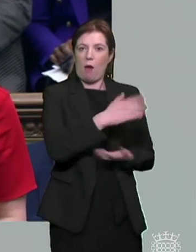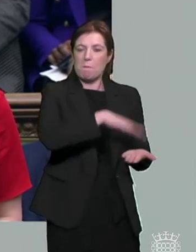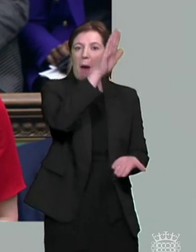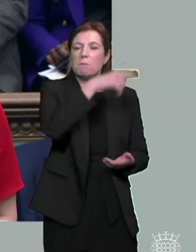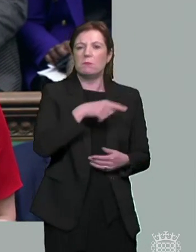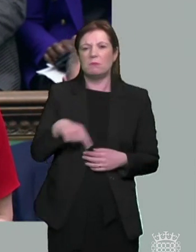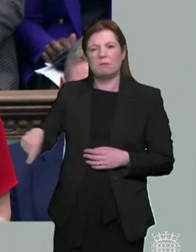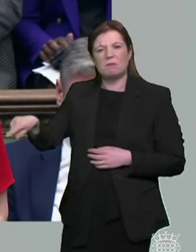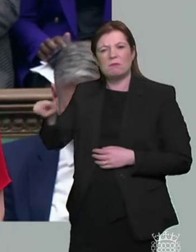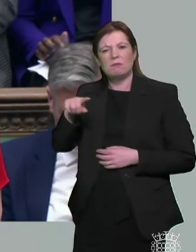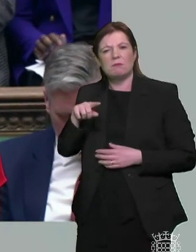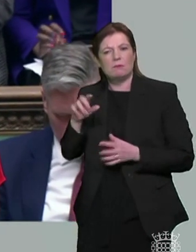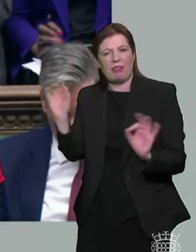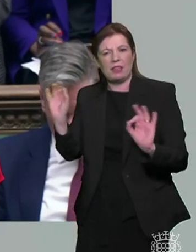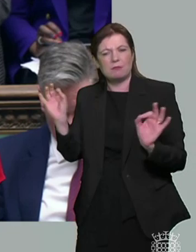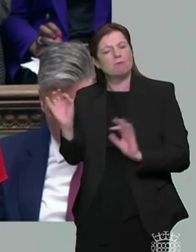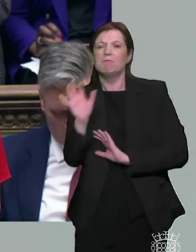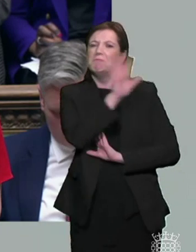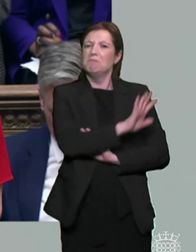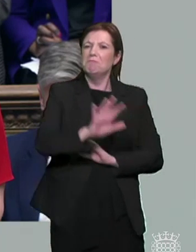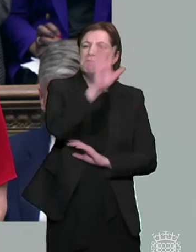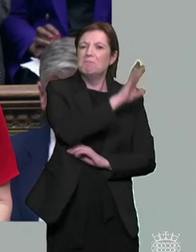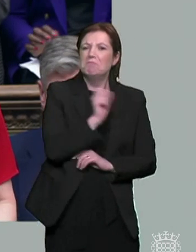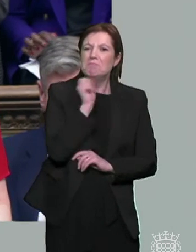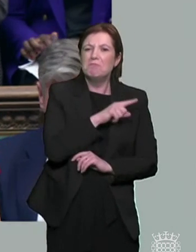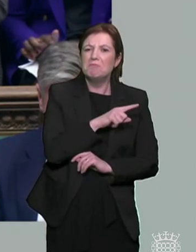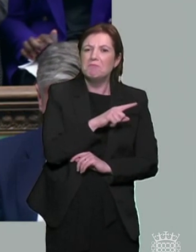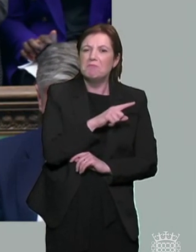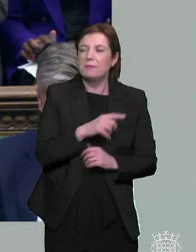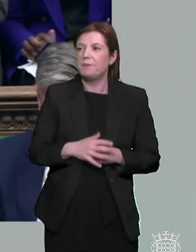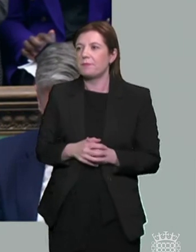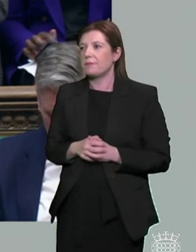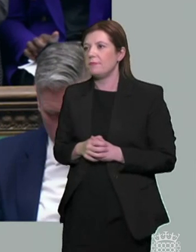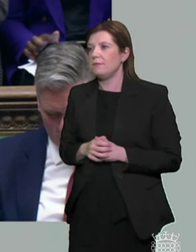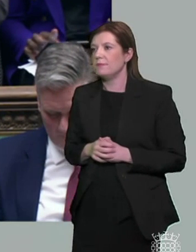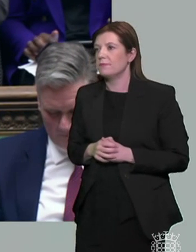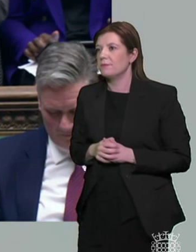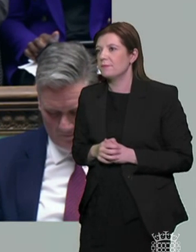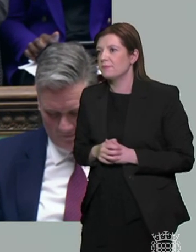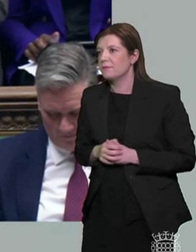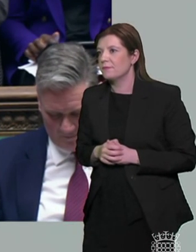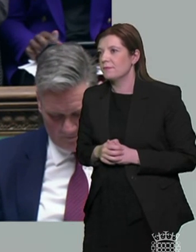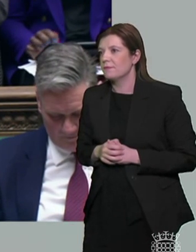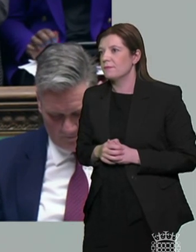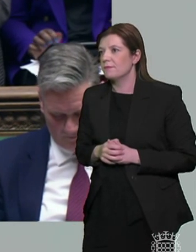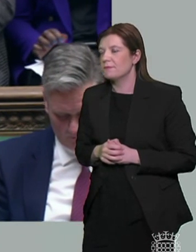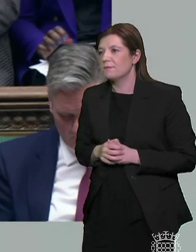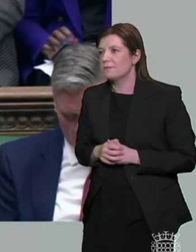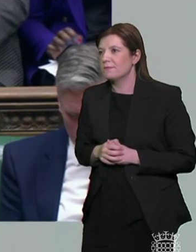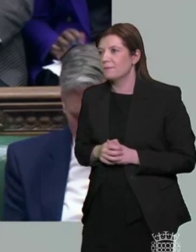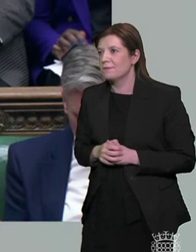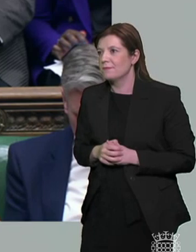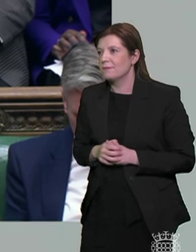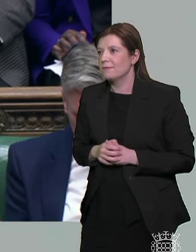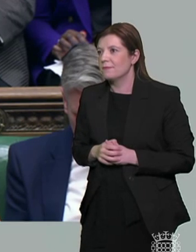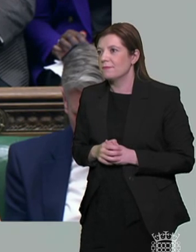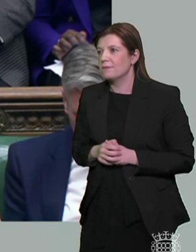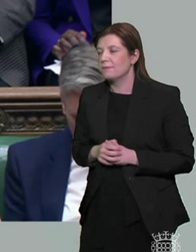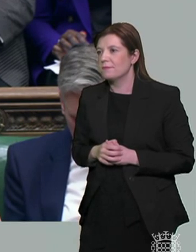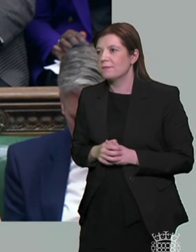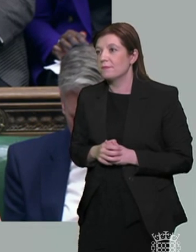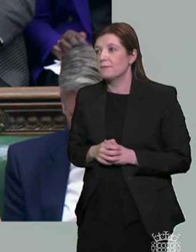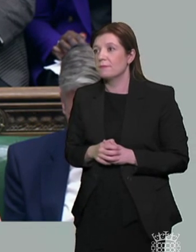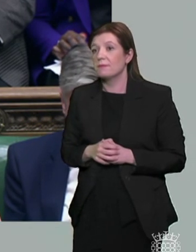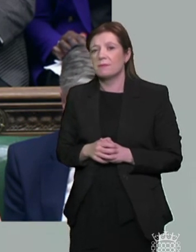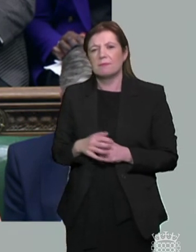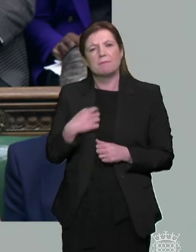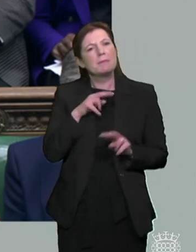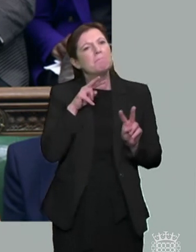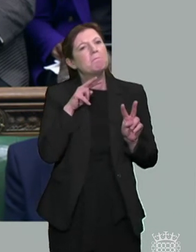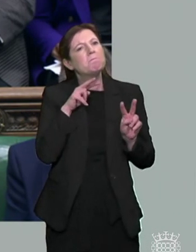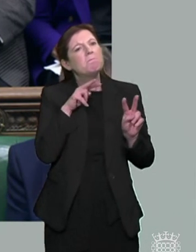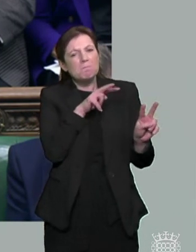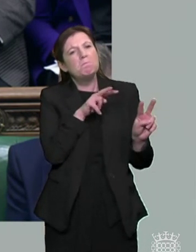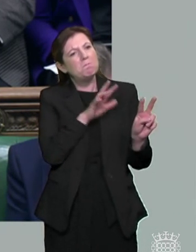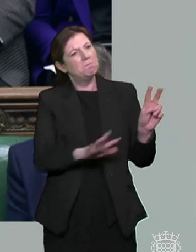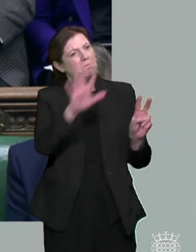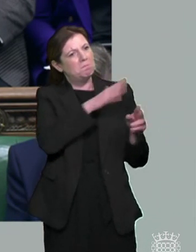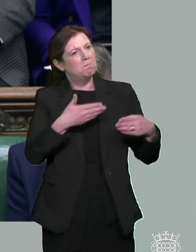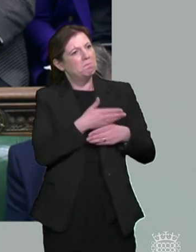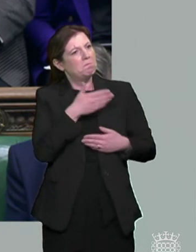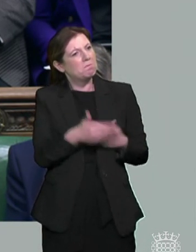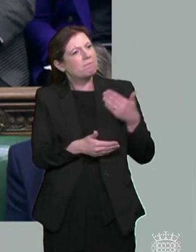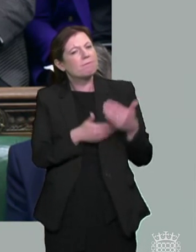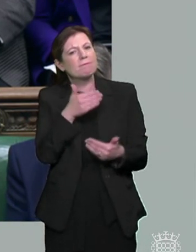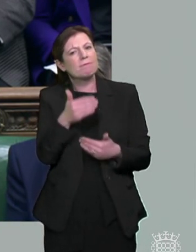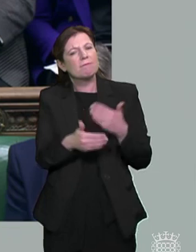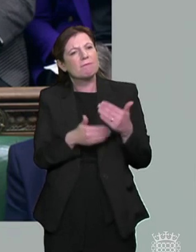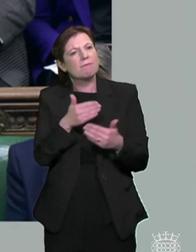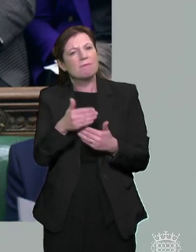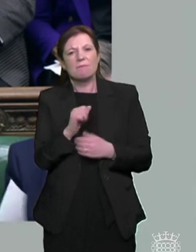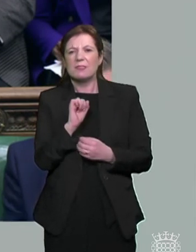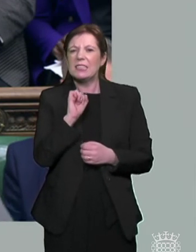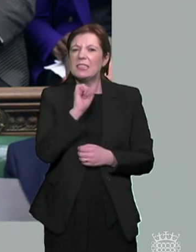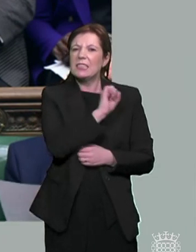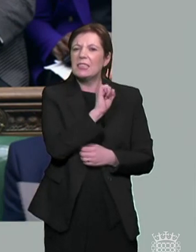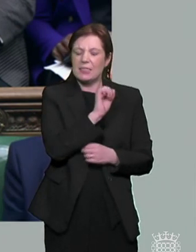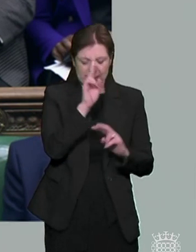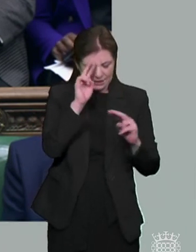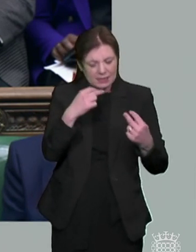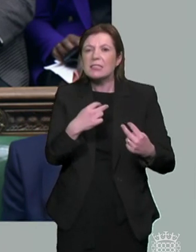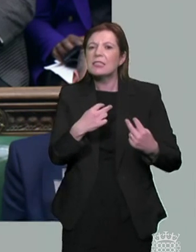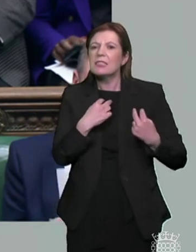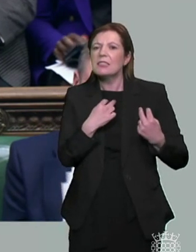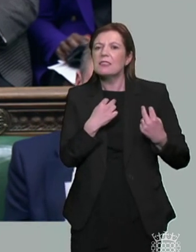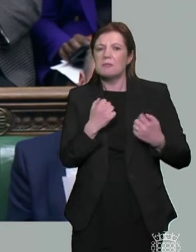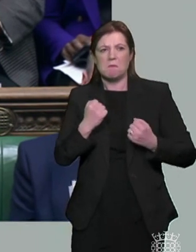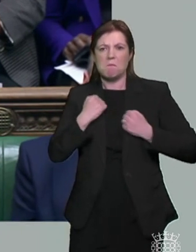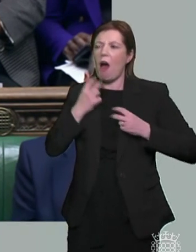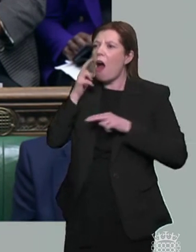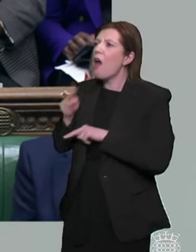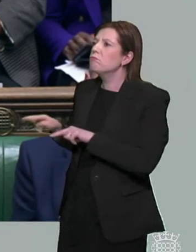Curiouser and curiouser. As Alice climbs out of the rabbit hole to leave Sunakland, she recalls the words of the White Rabbit and concludes that perhaps the Chancellor’s reality is just different from hers.